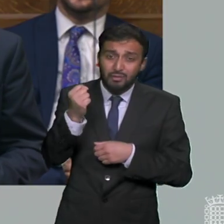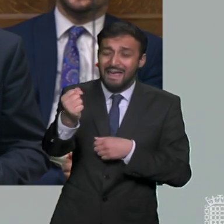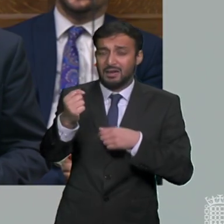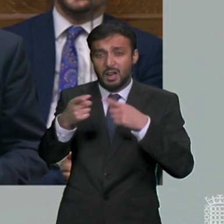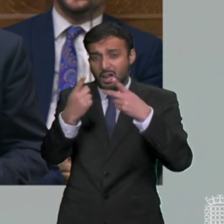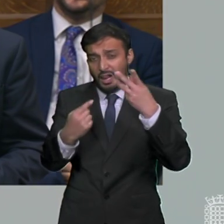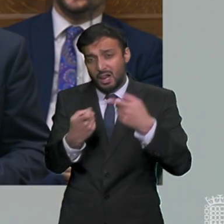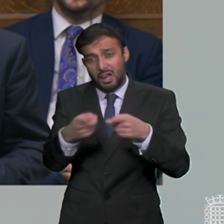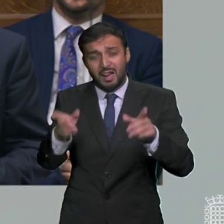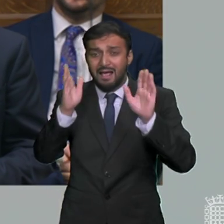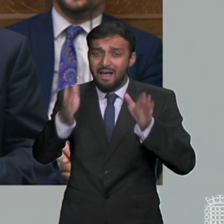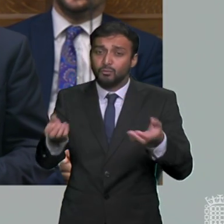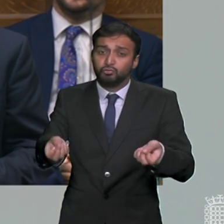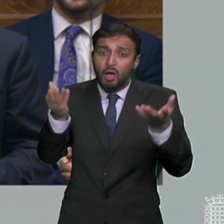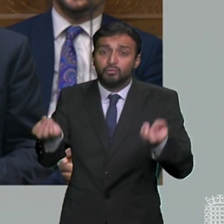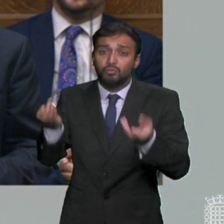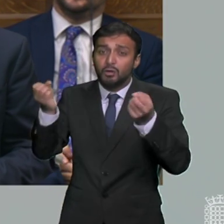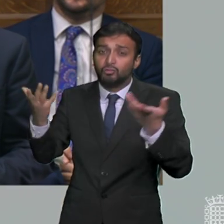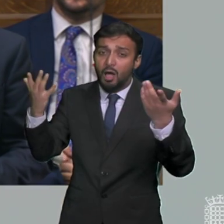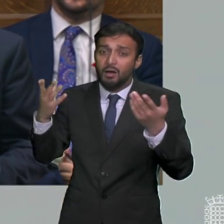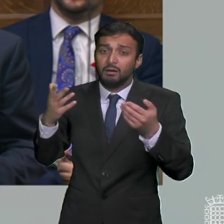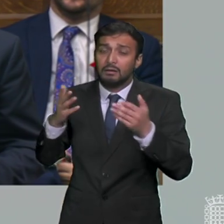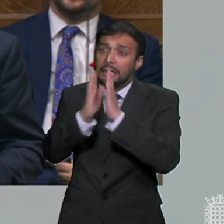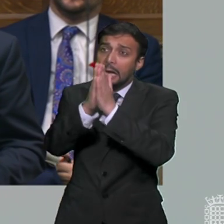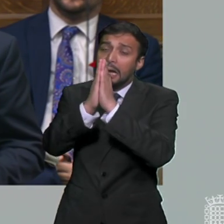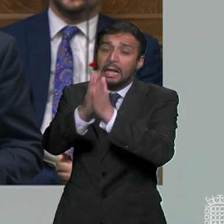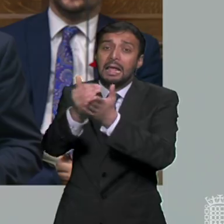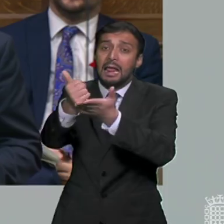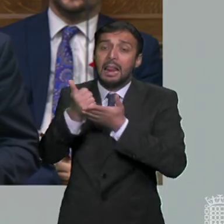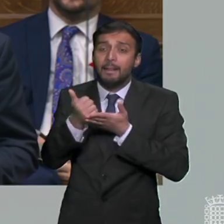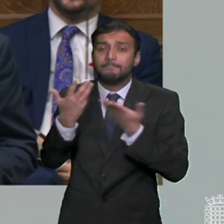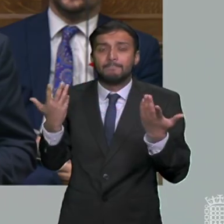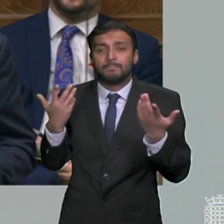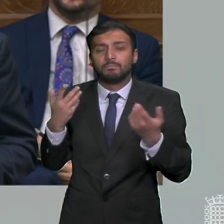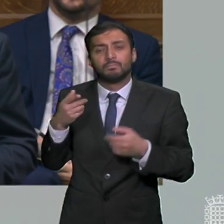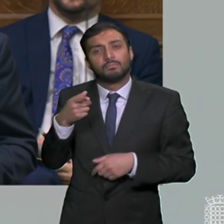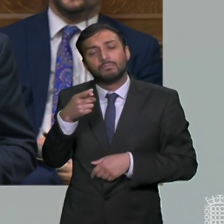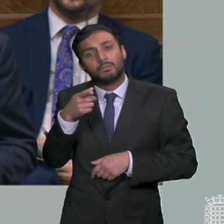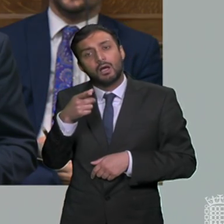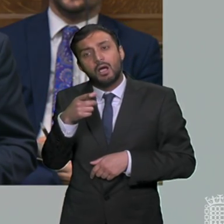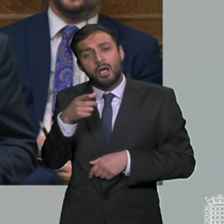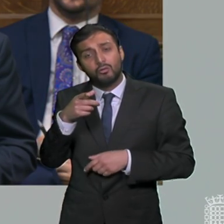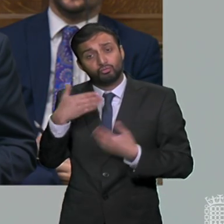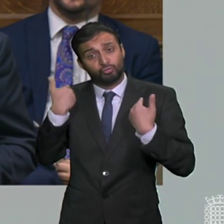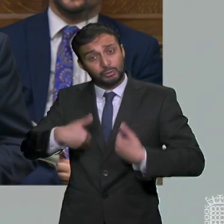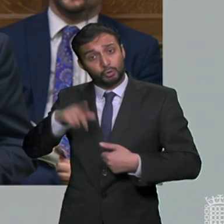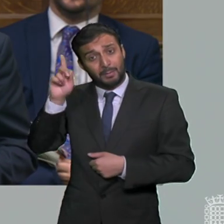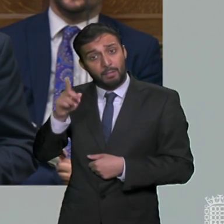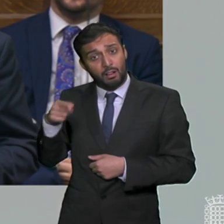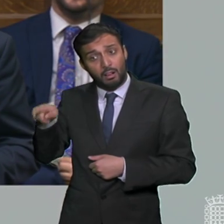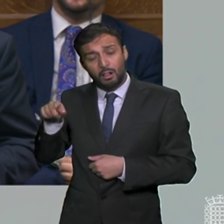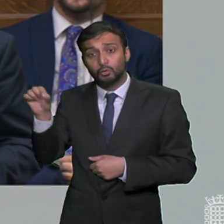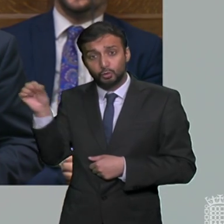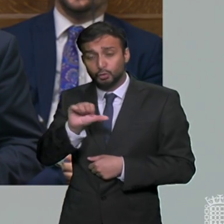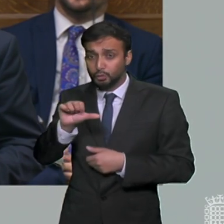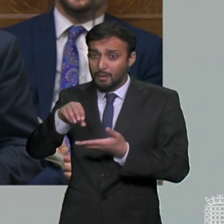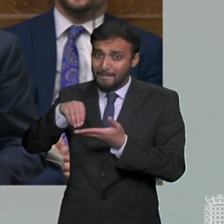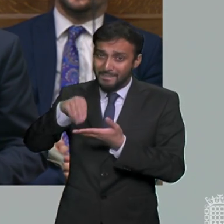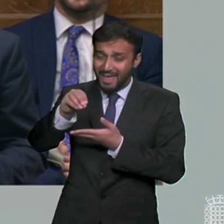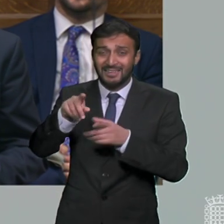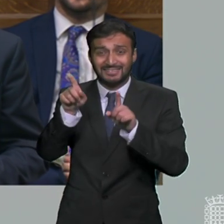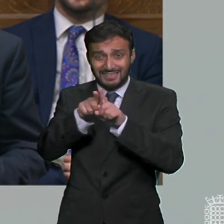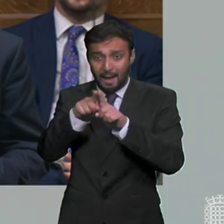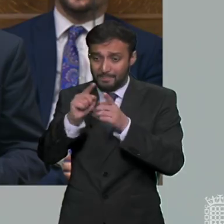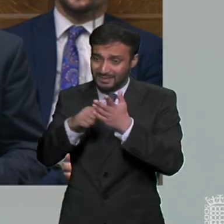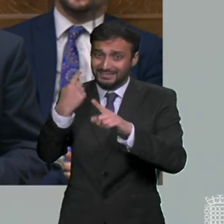Why doesn’t he give them the wage increase they need and fund it by making the rich pay the same rate on unearned income as workers have to pay for their hard graft?